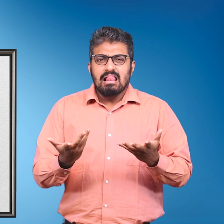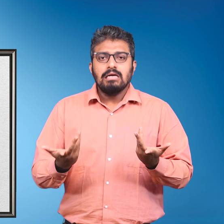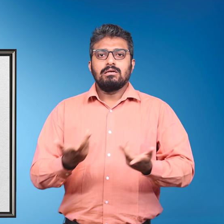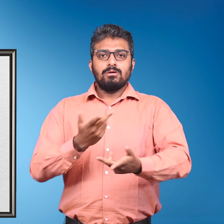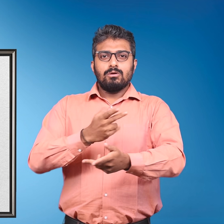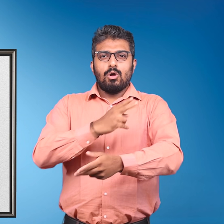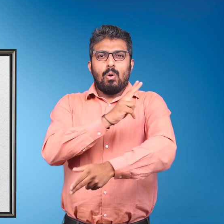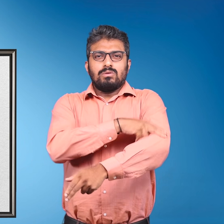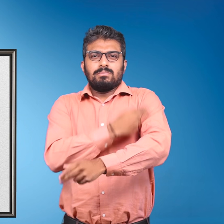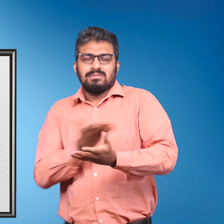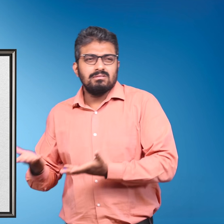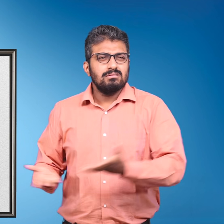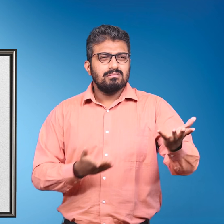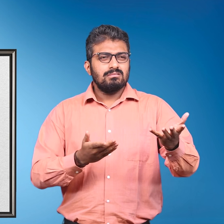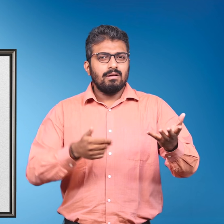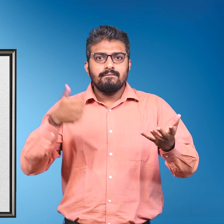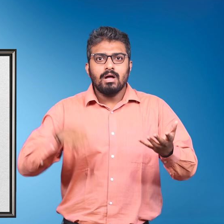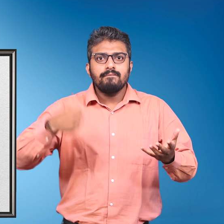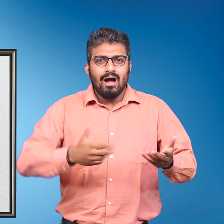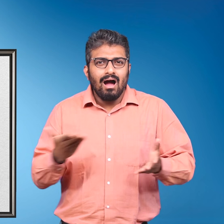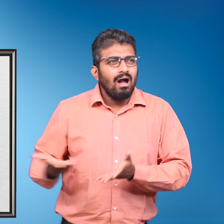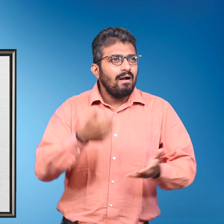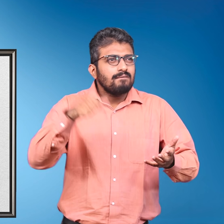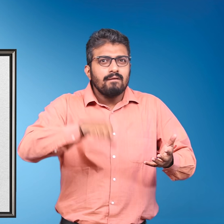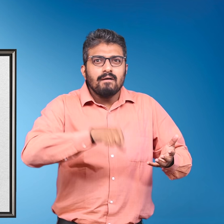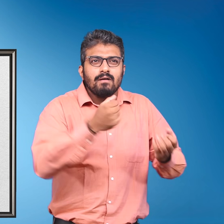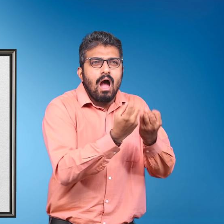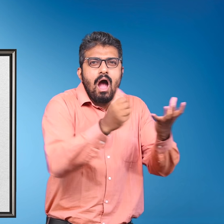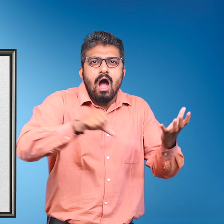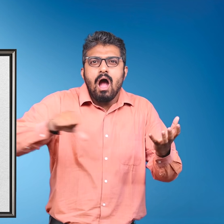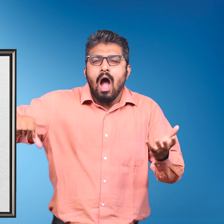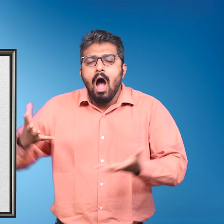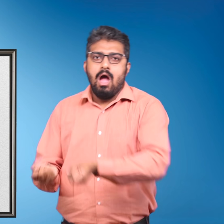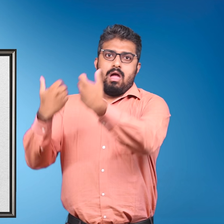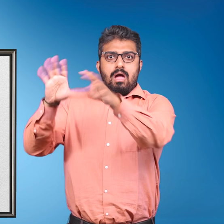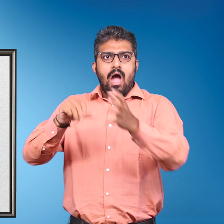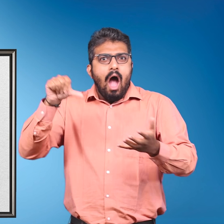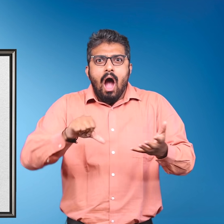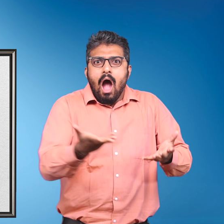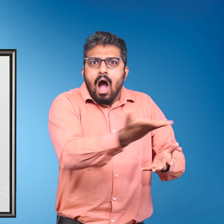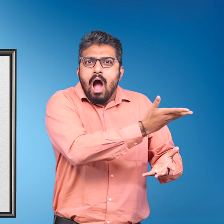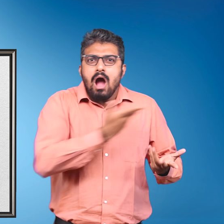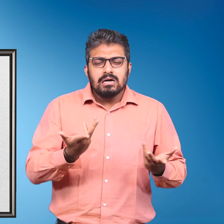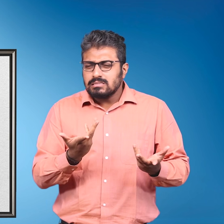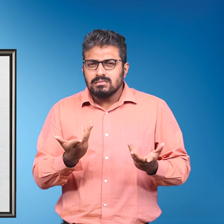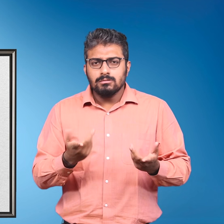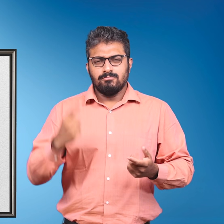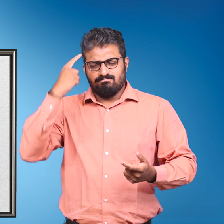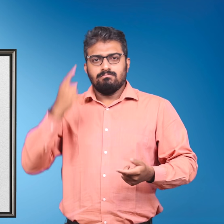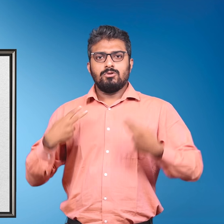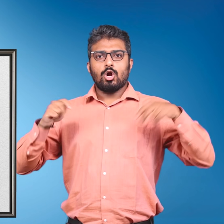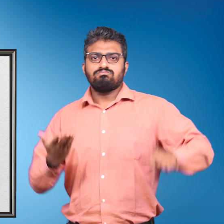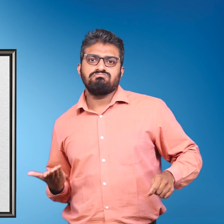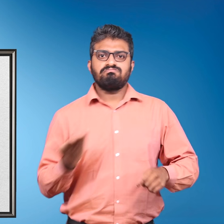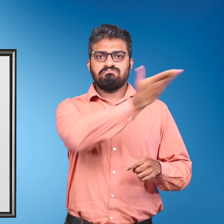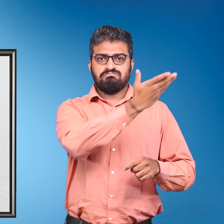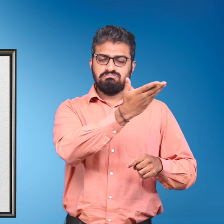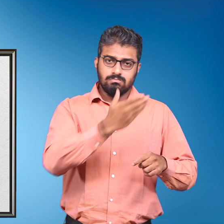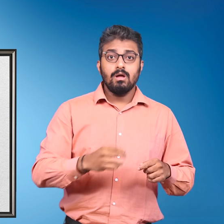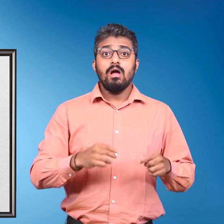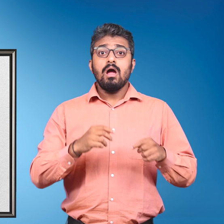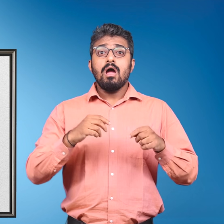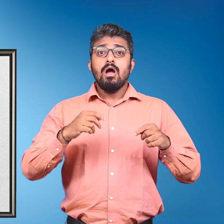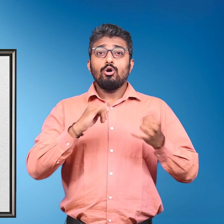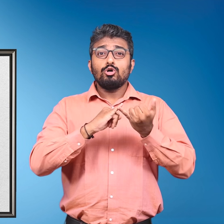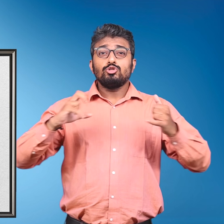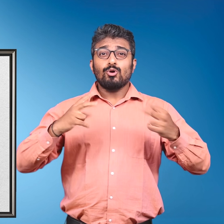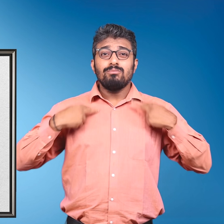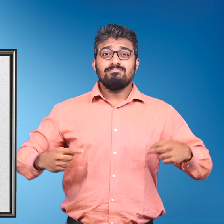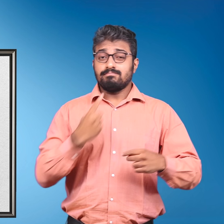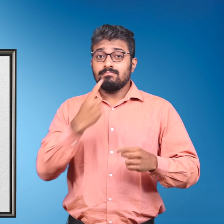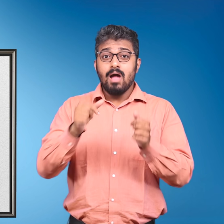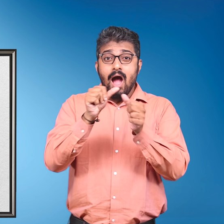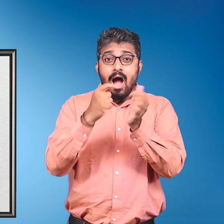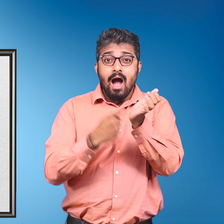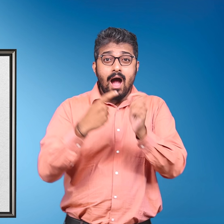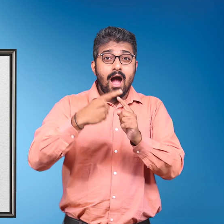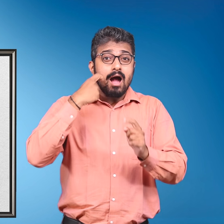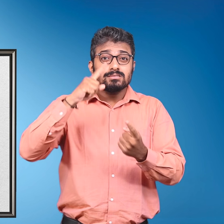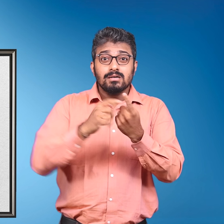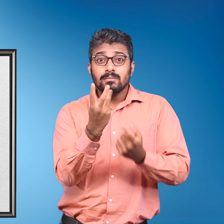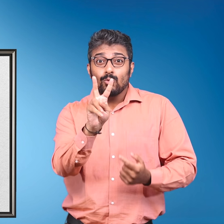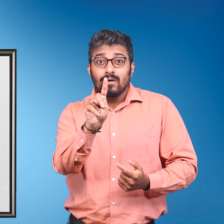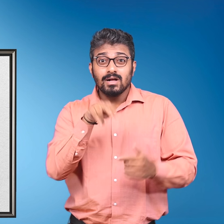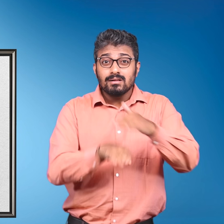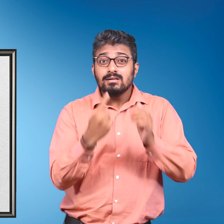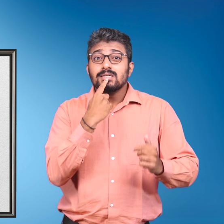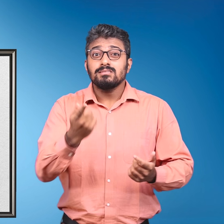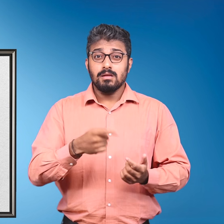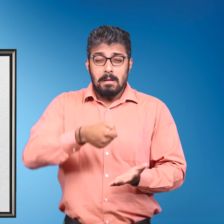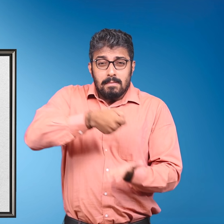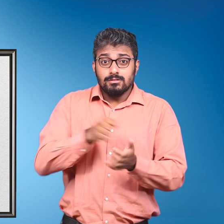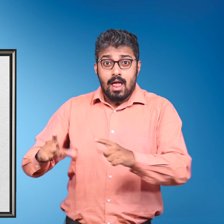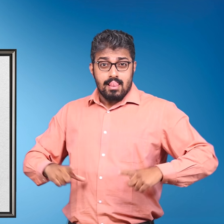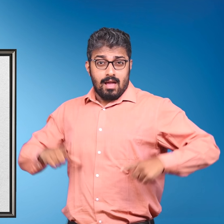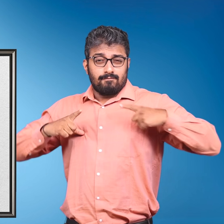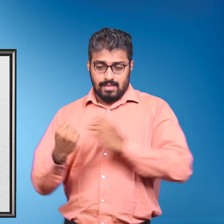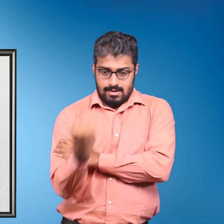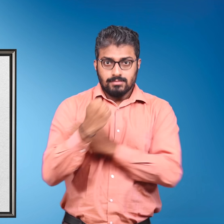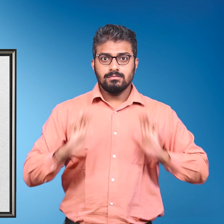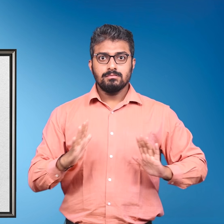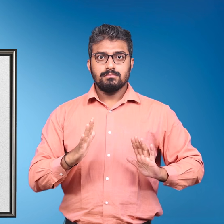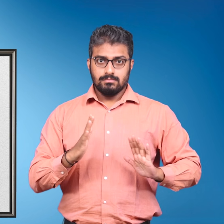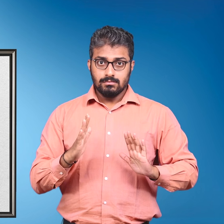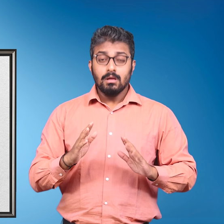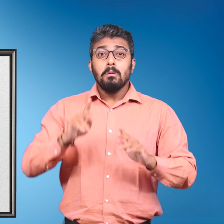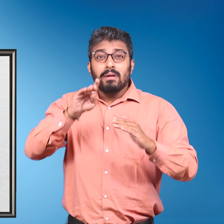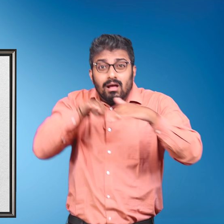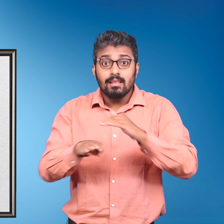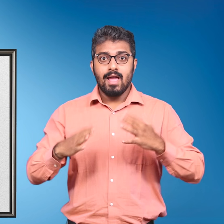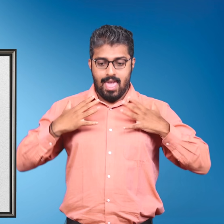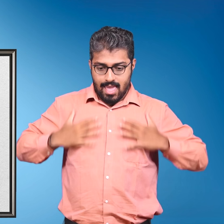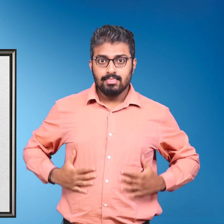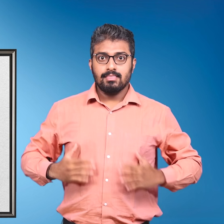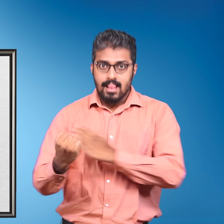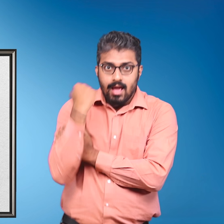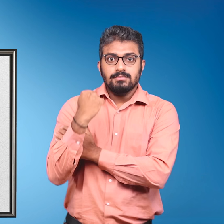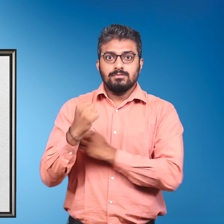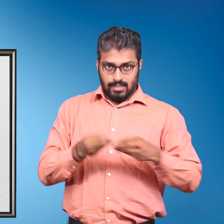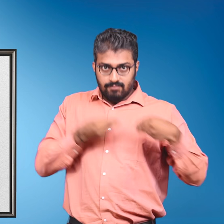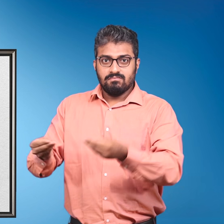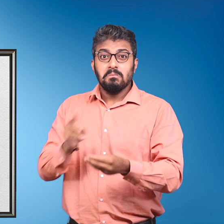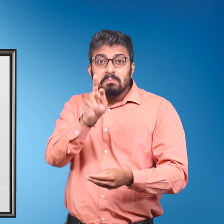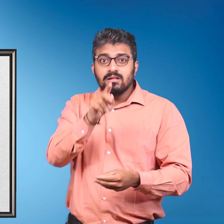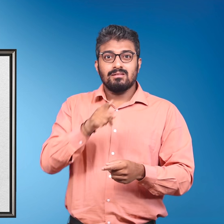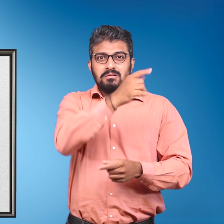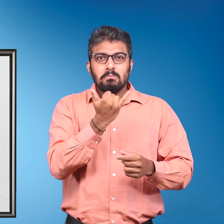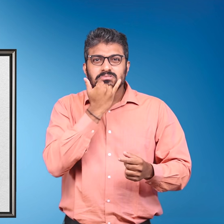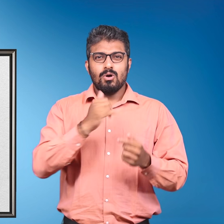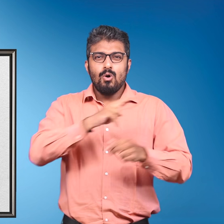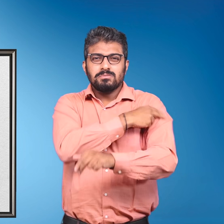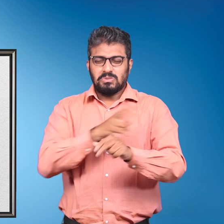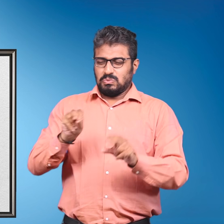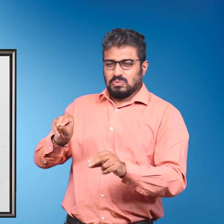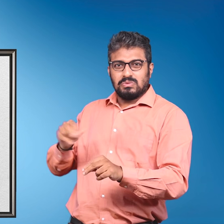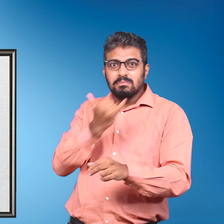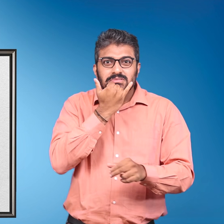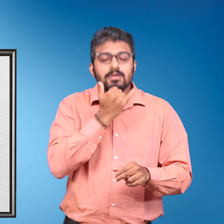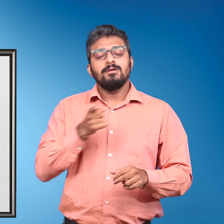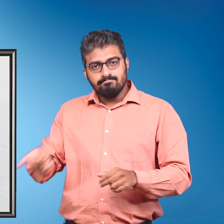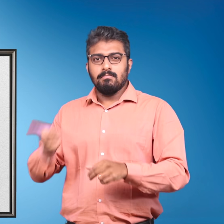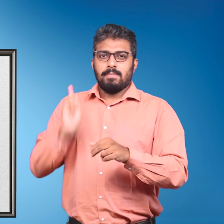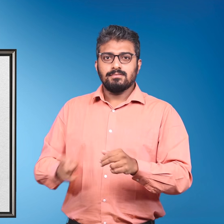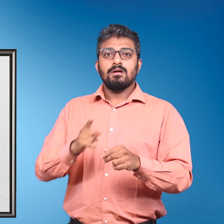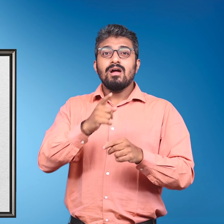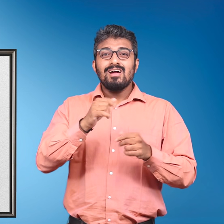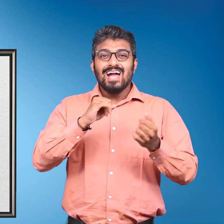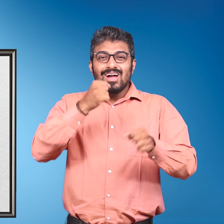and his condition got worse because several hospitals refused to admit him. On hearing his case, the Supreme Court ruled that Article 21 which provides every citizen the Fundamental Right to Life also includes the Right to Health. It, therefore, directed the state government